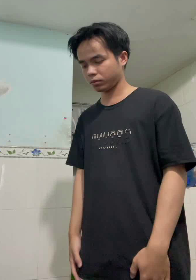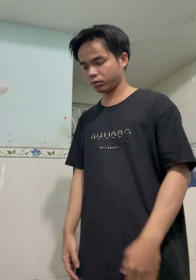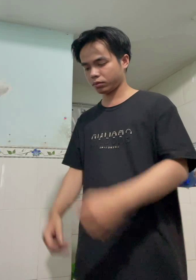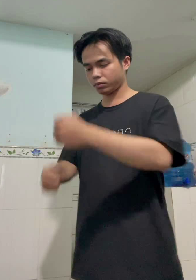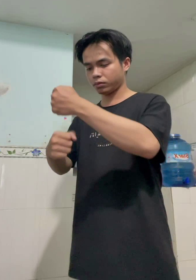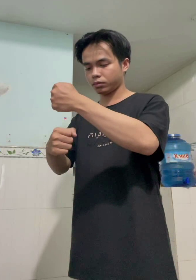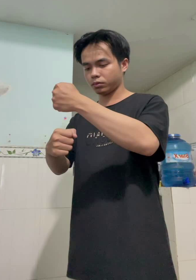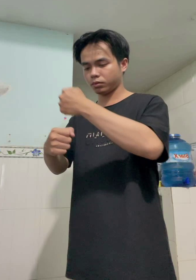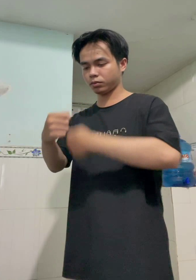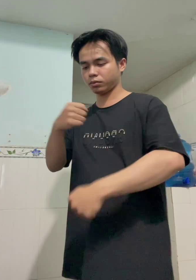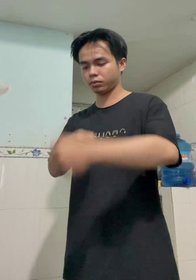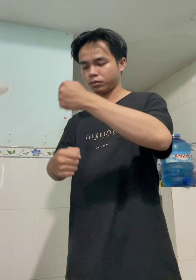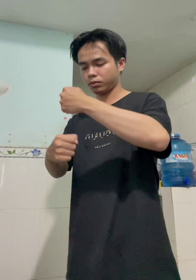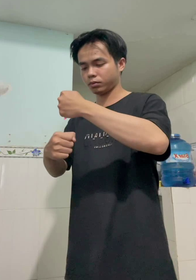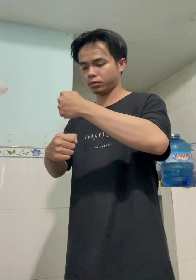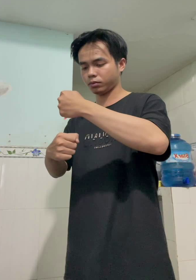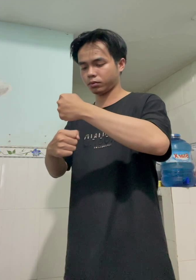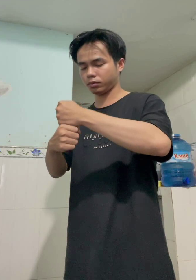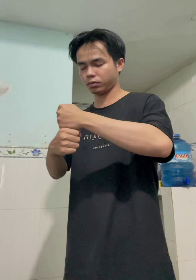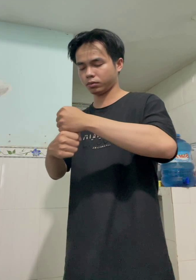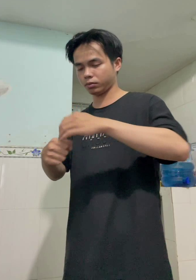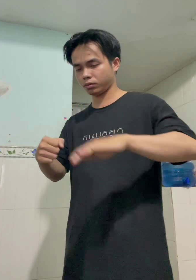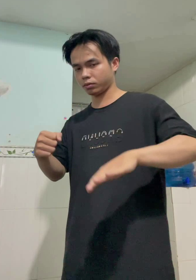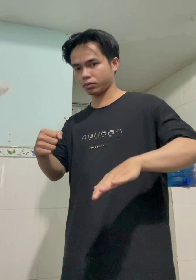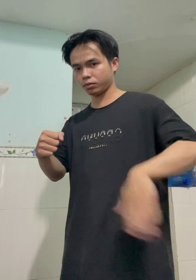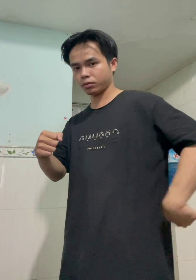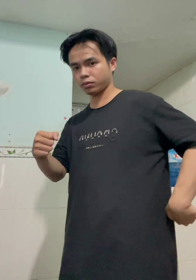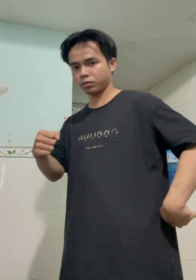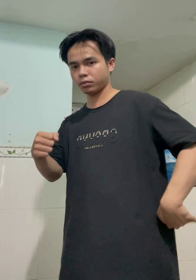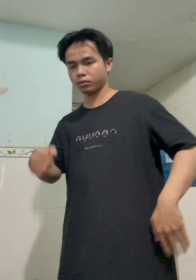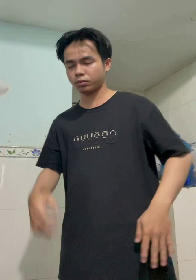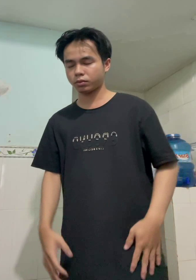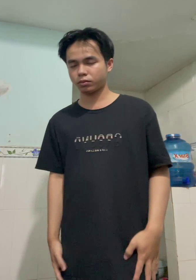nam sau